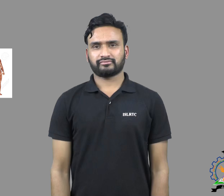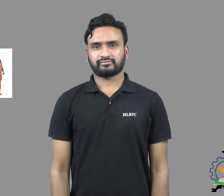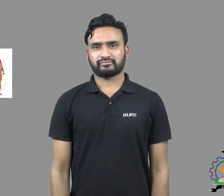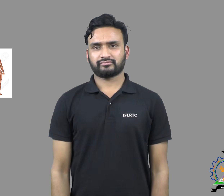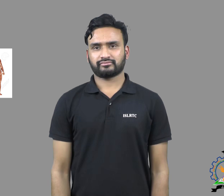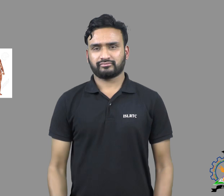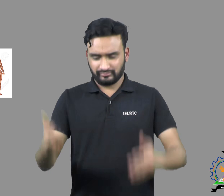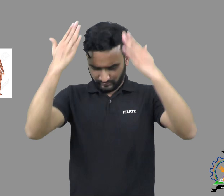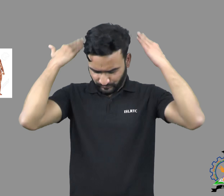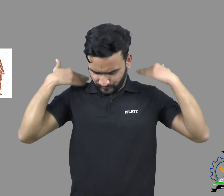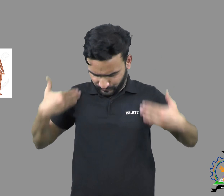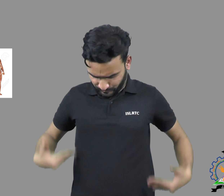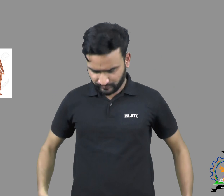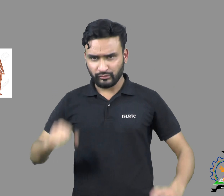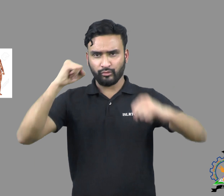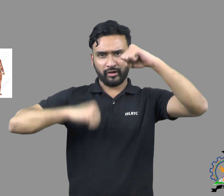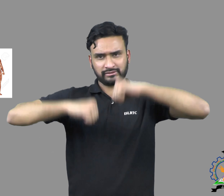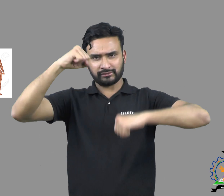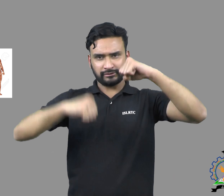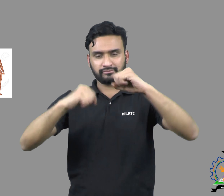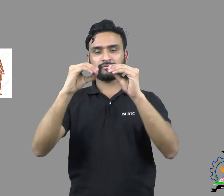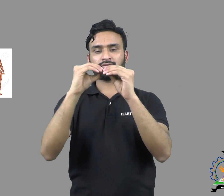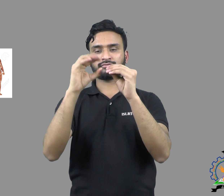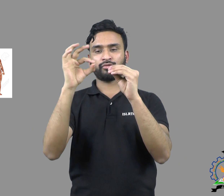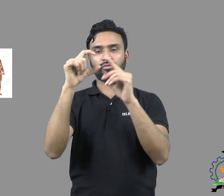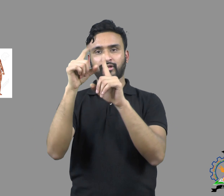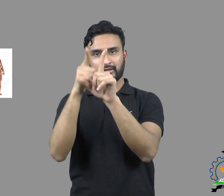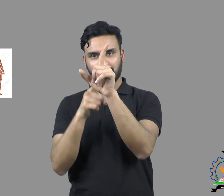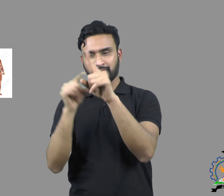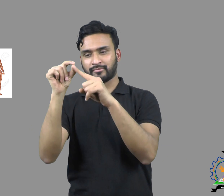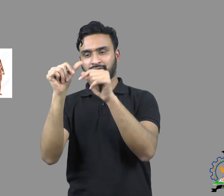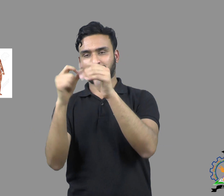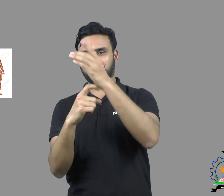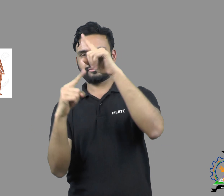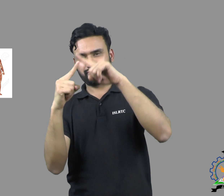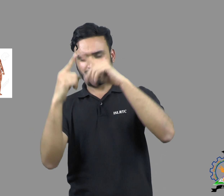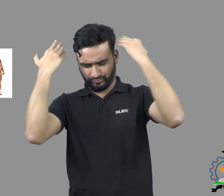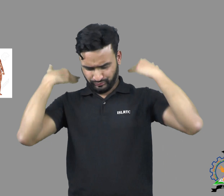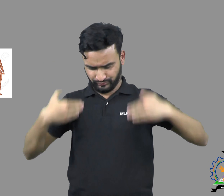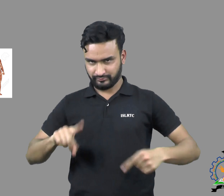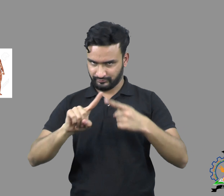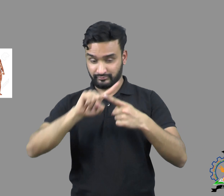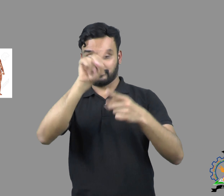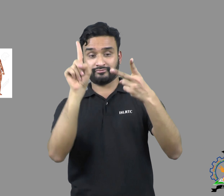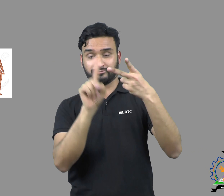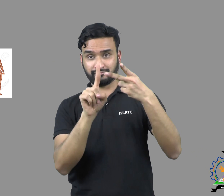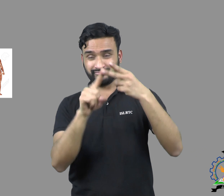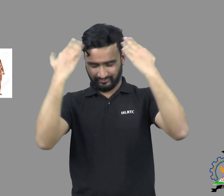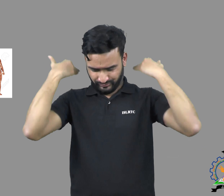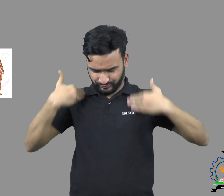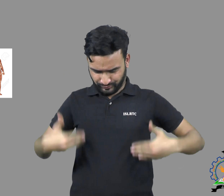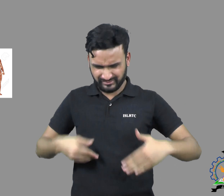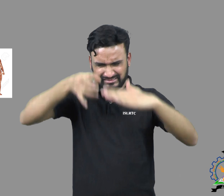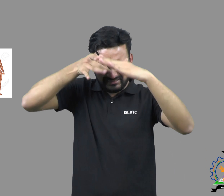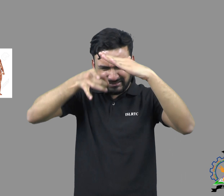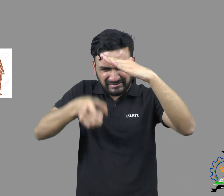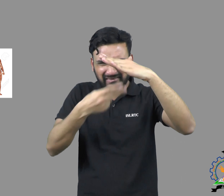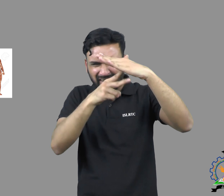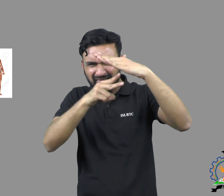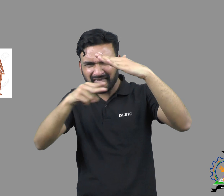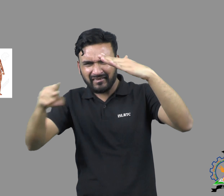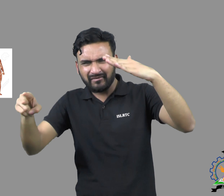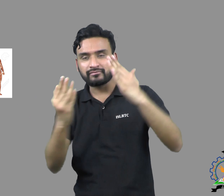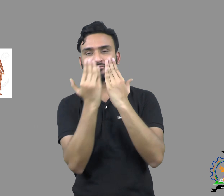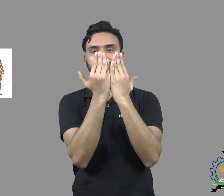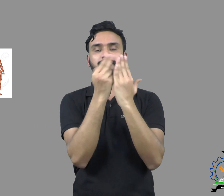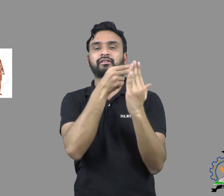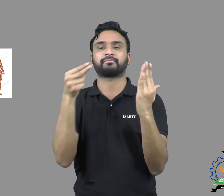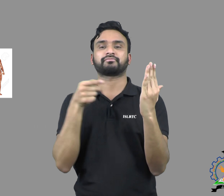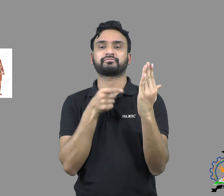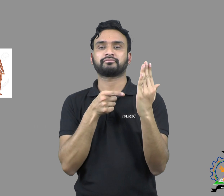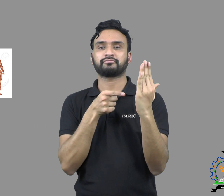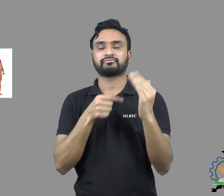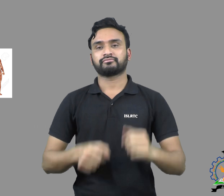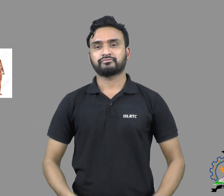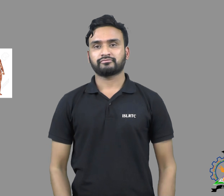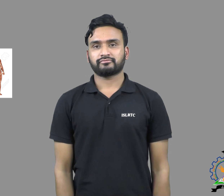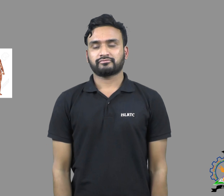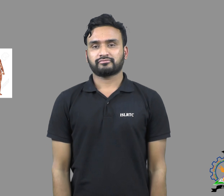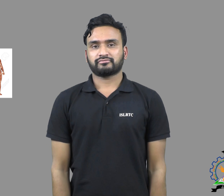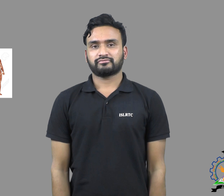Anatomy